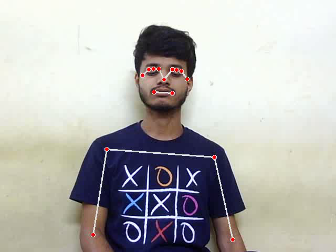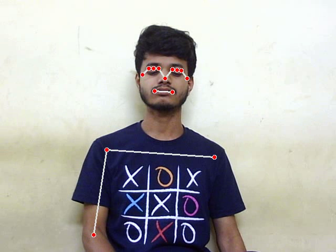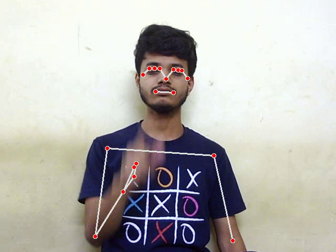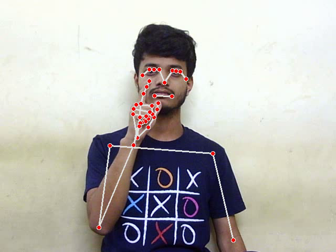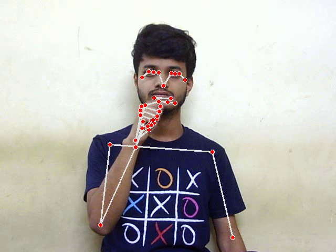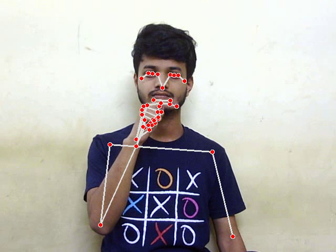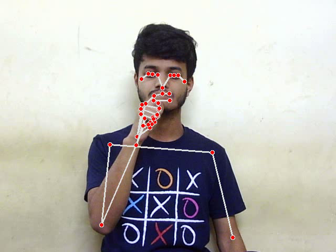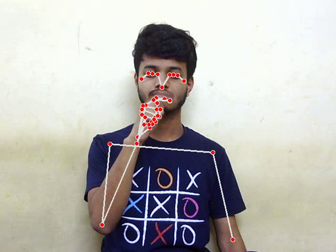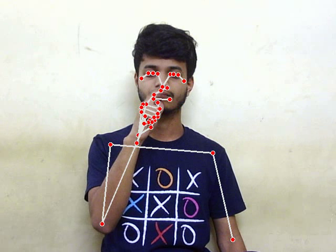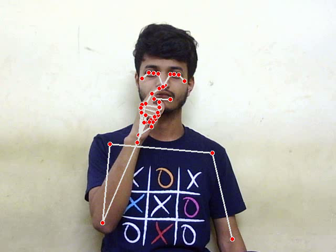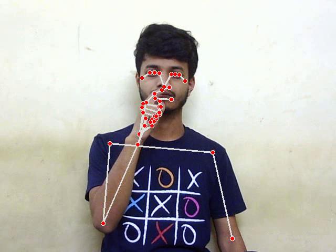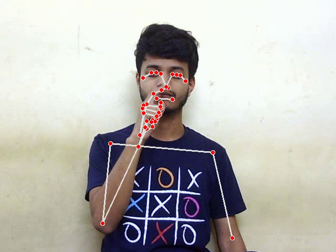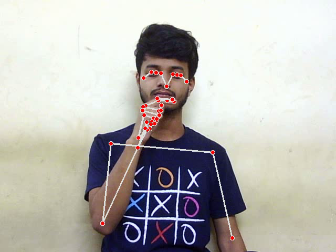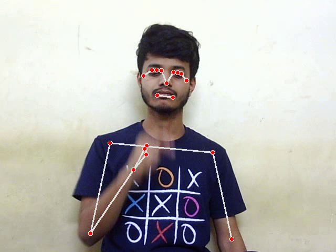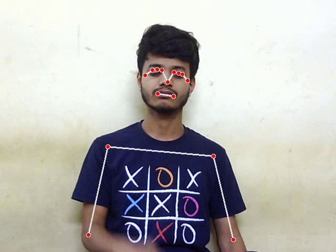who